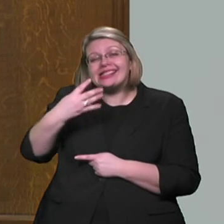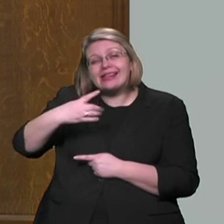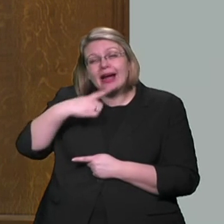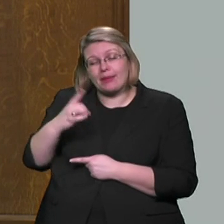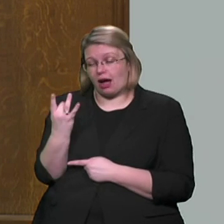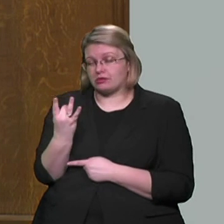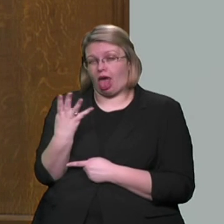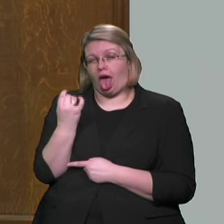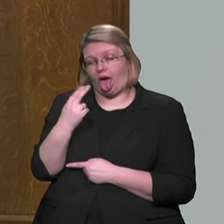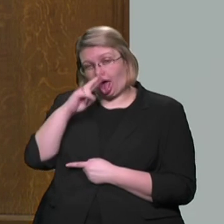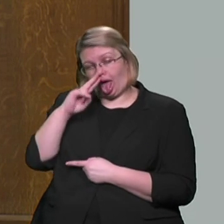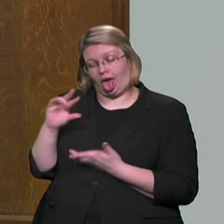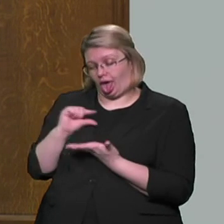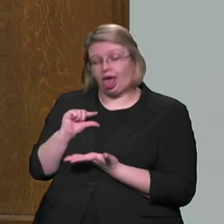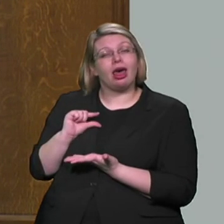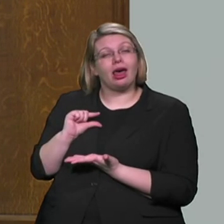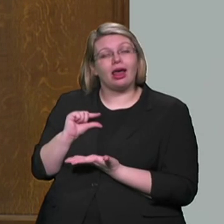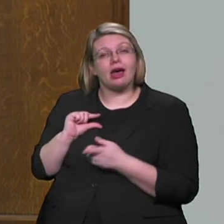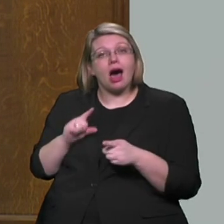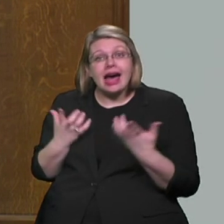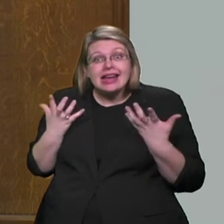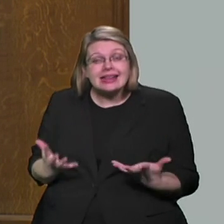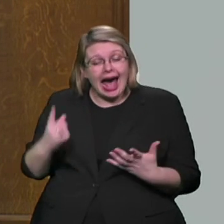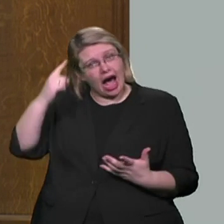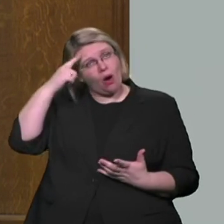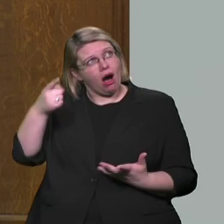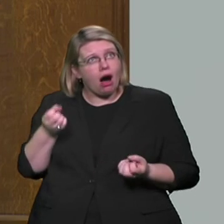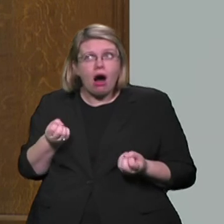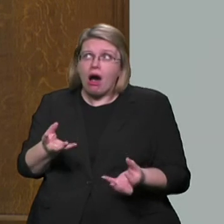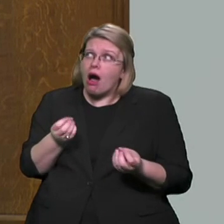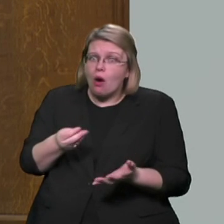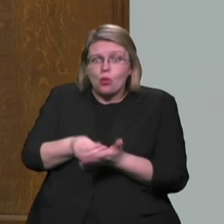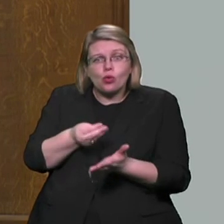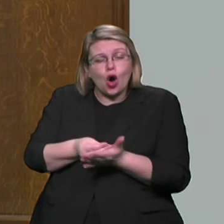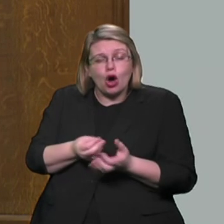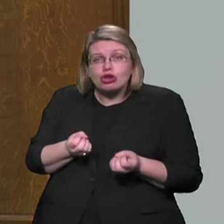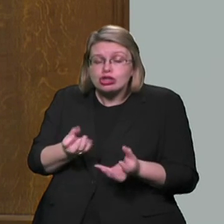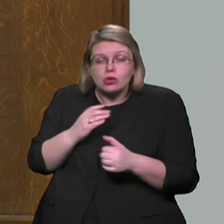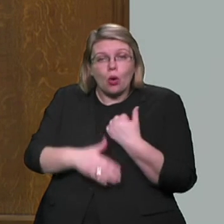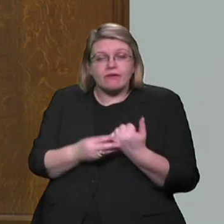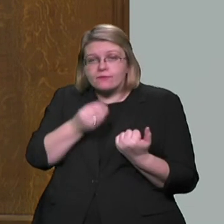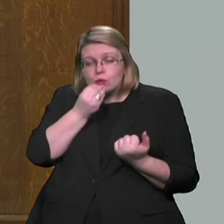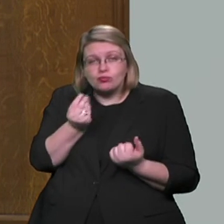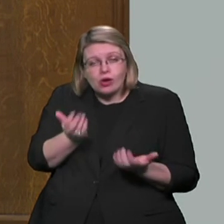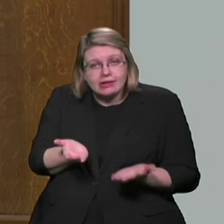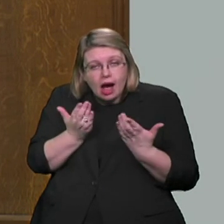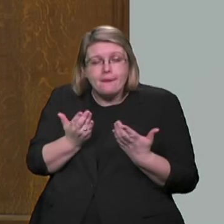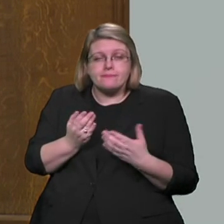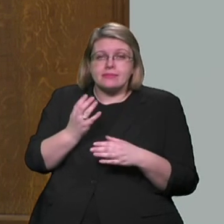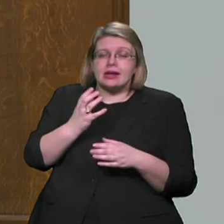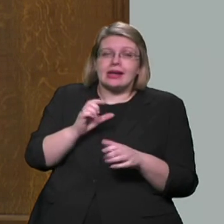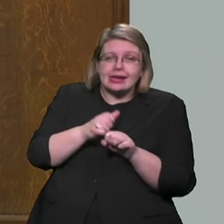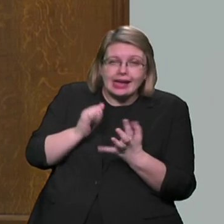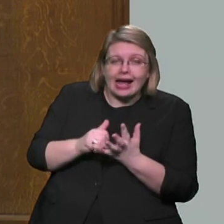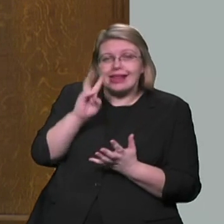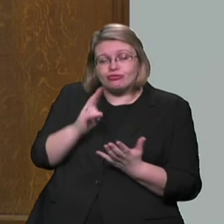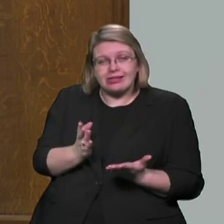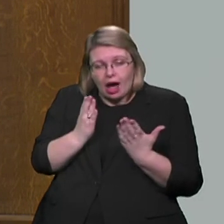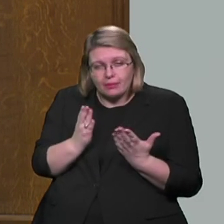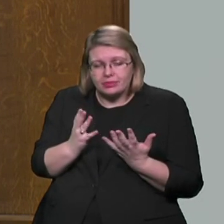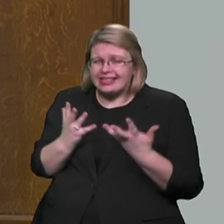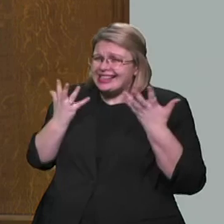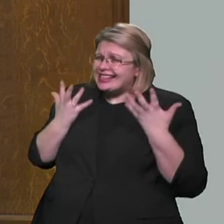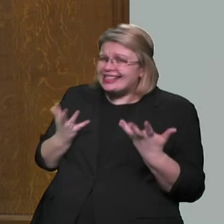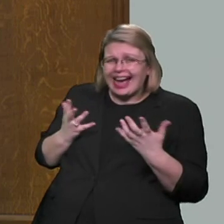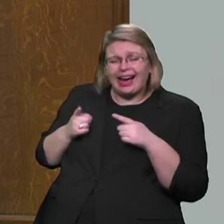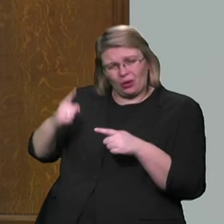That insulting amount will be more than swallowed up by the £2.50 cost of a single lateral flow test so that carers can keep the person they care for safe.